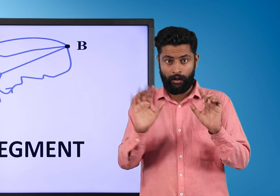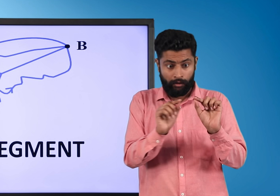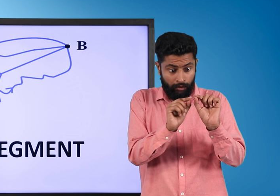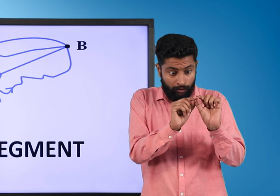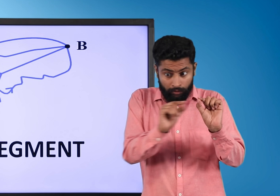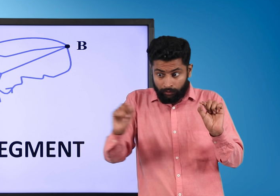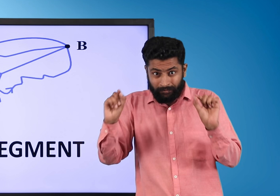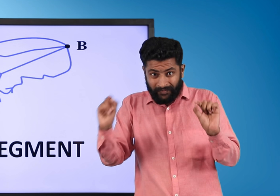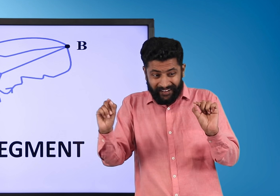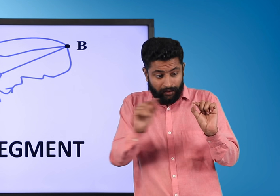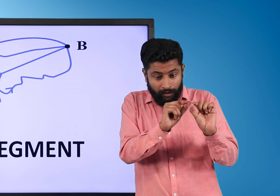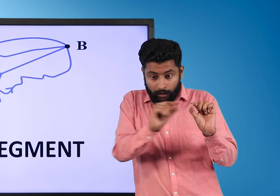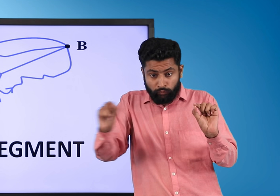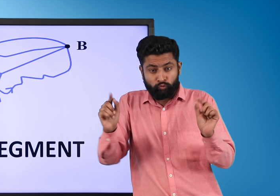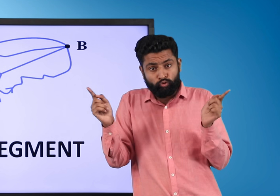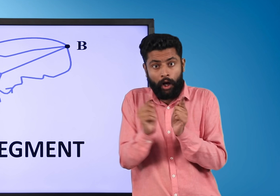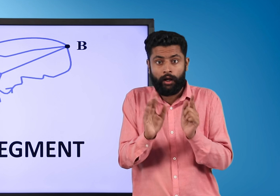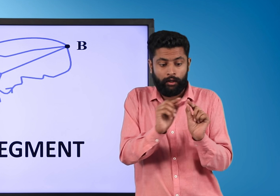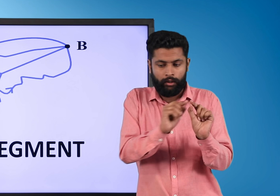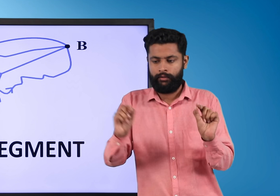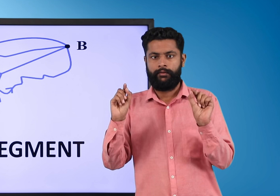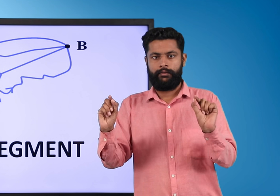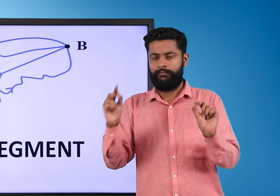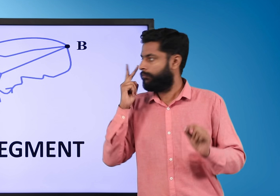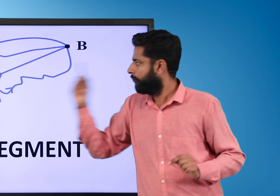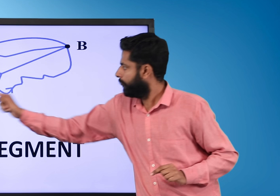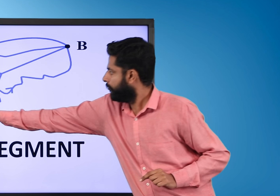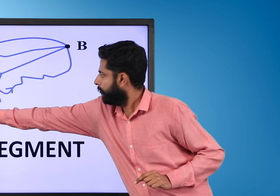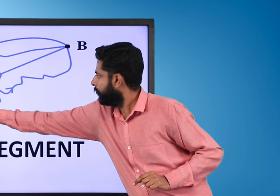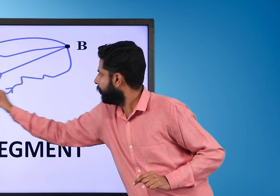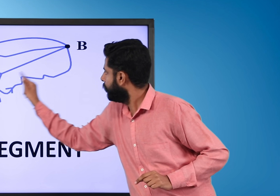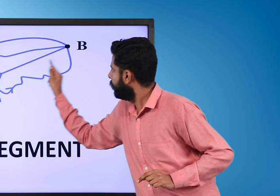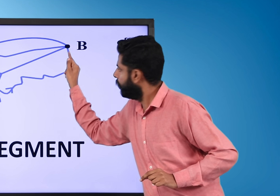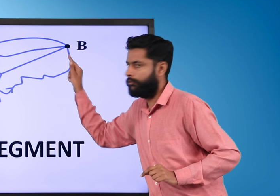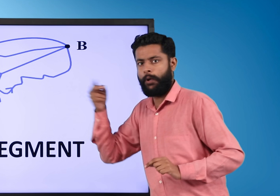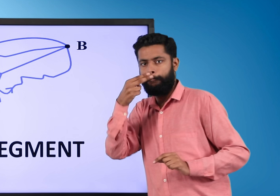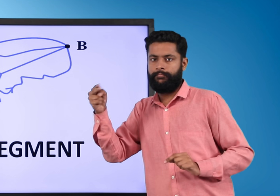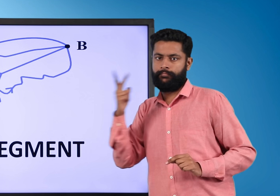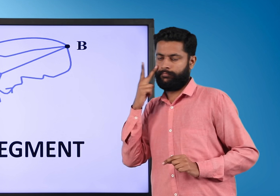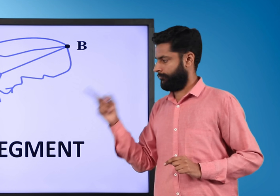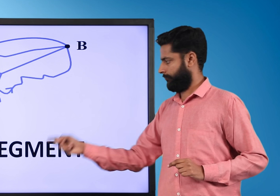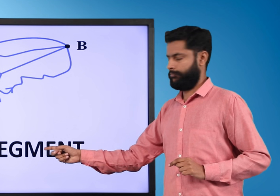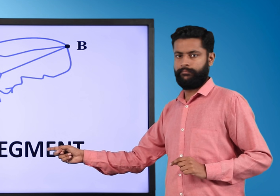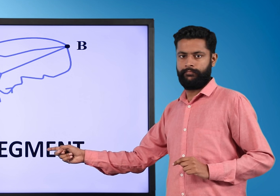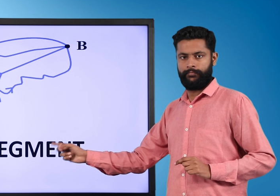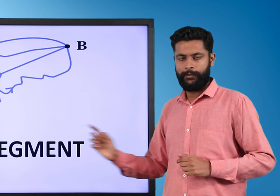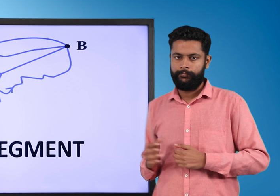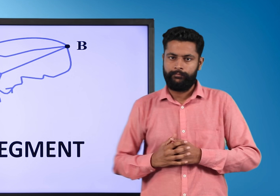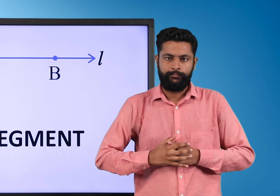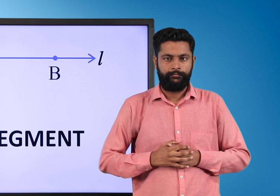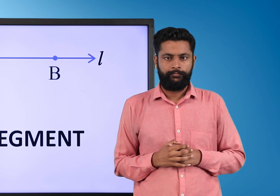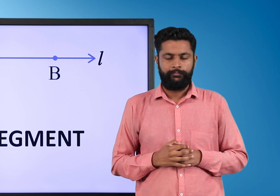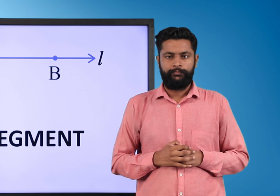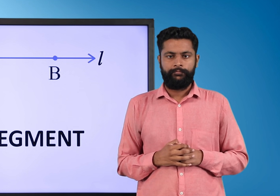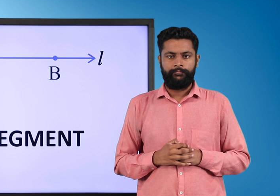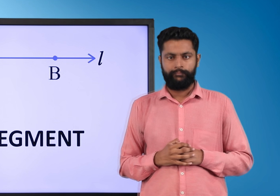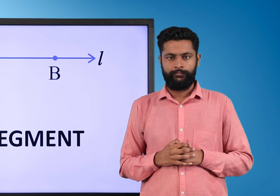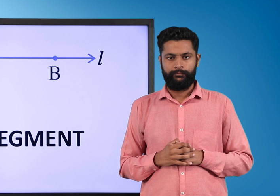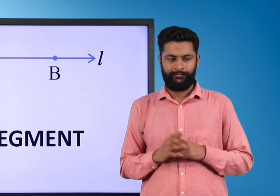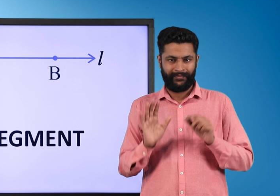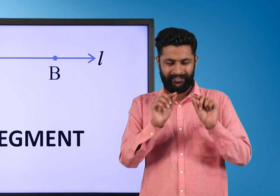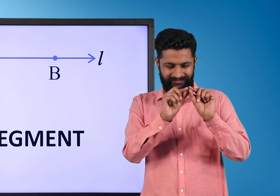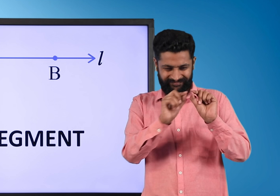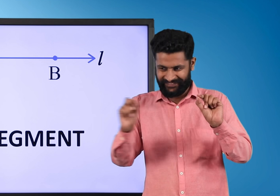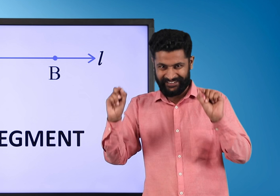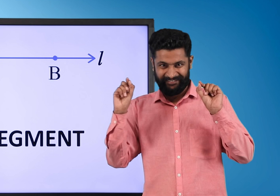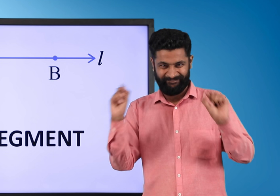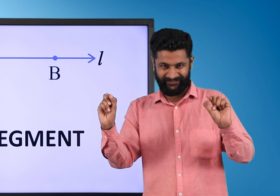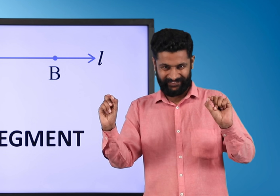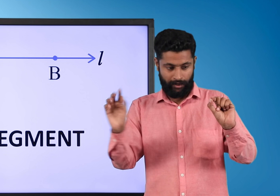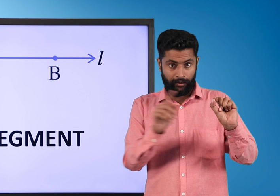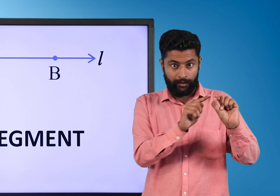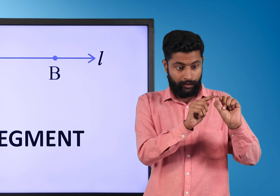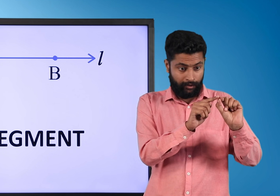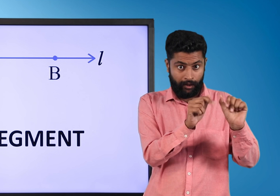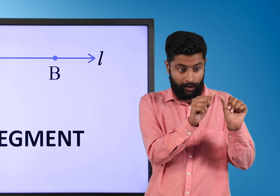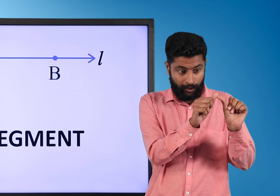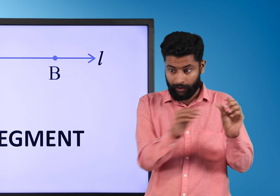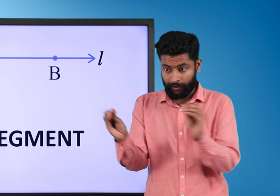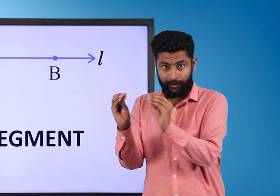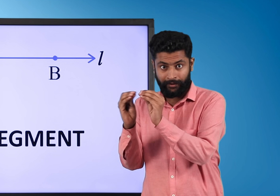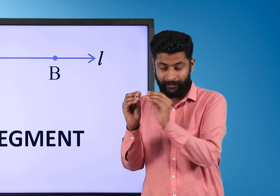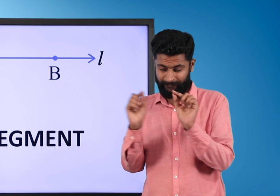A line segment is a fixed portion of a line. This makes it possible to measure a line segment.